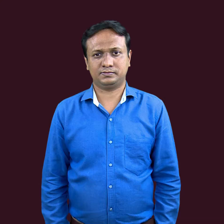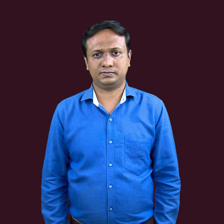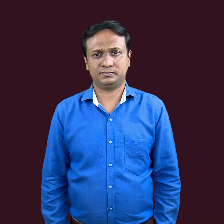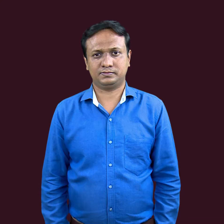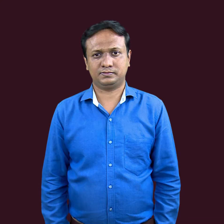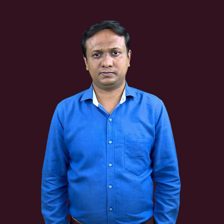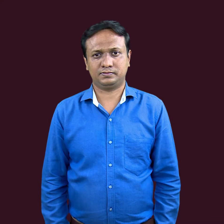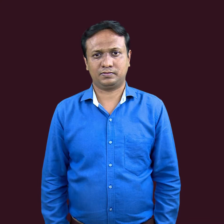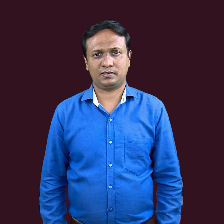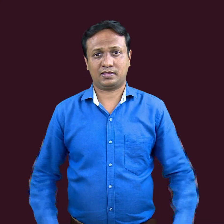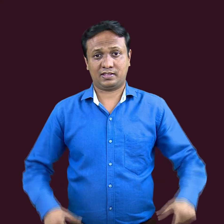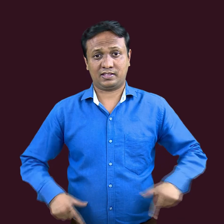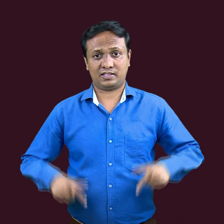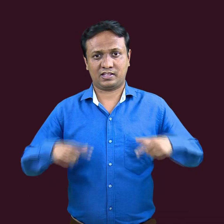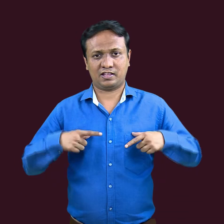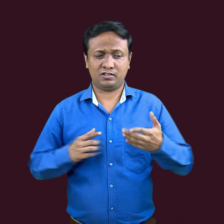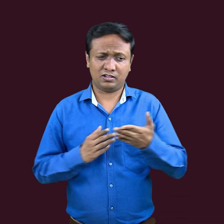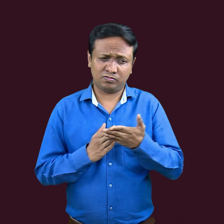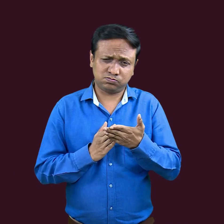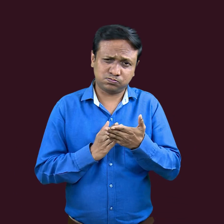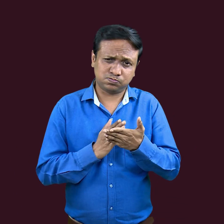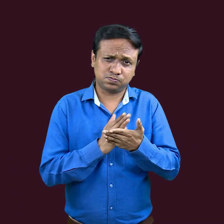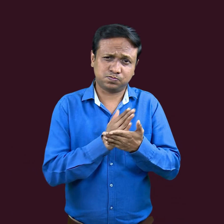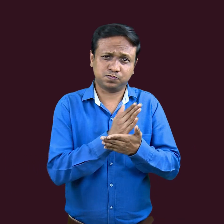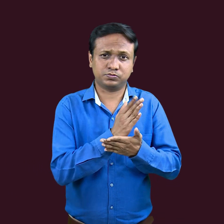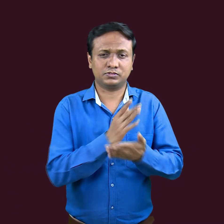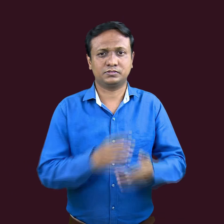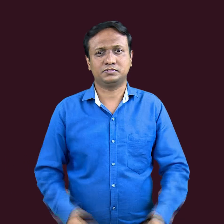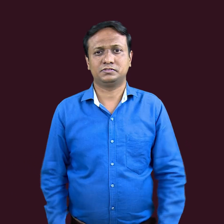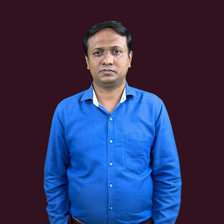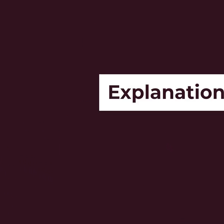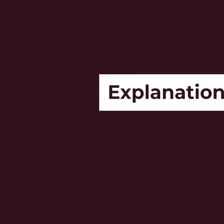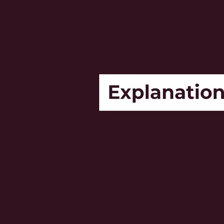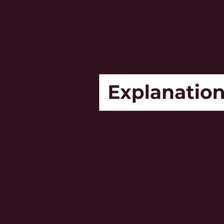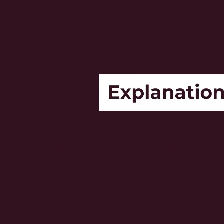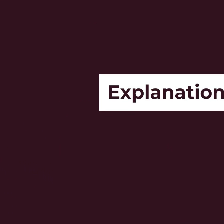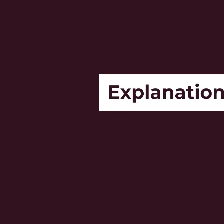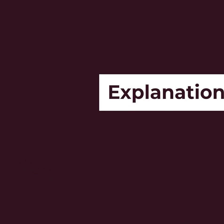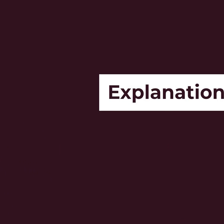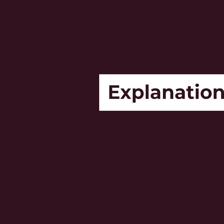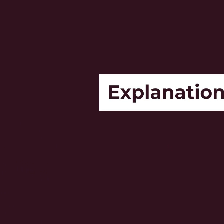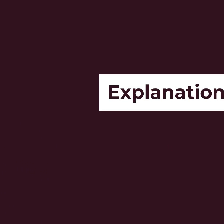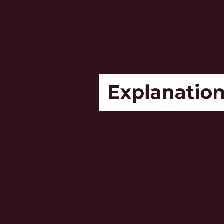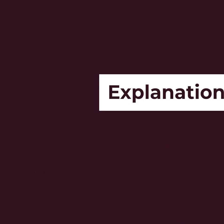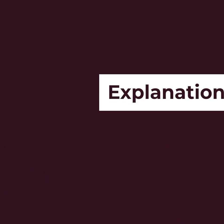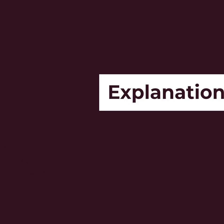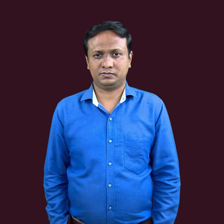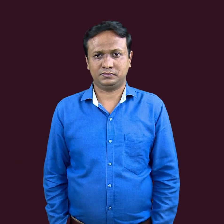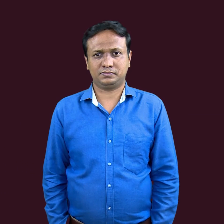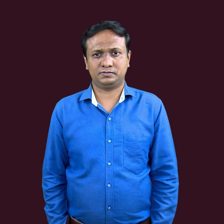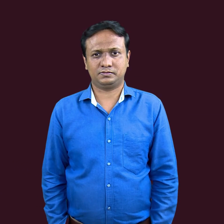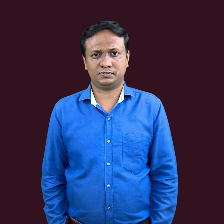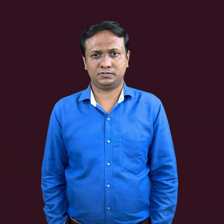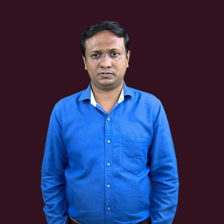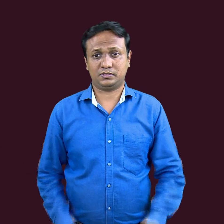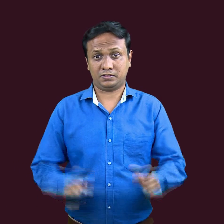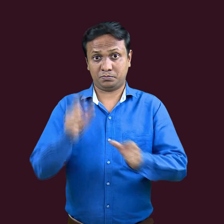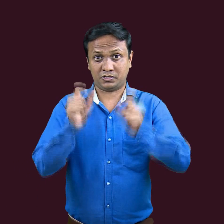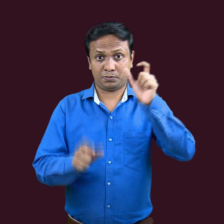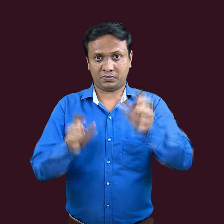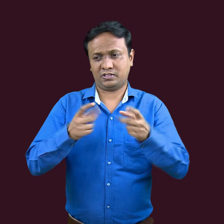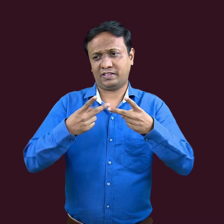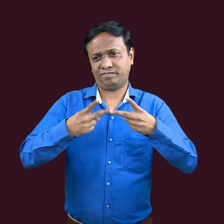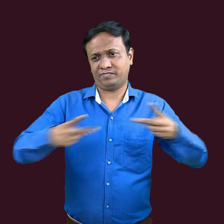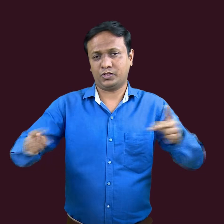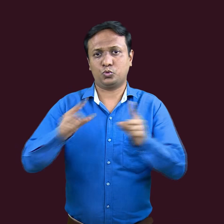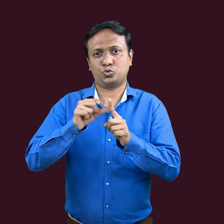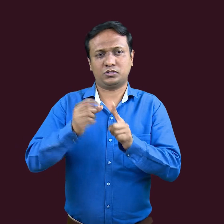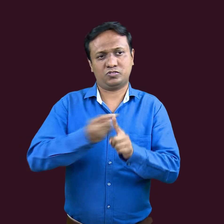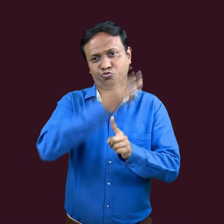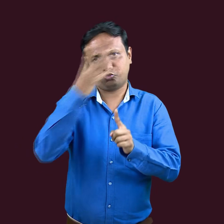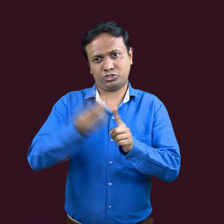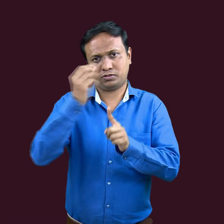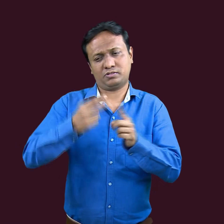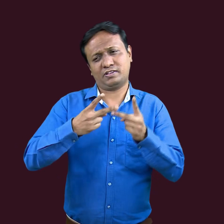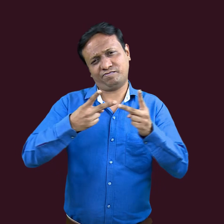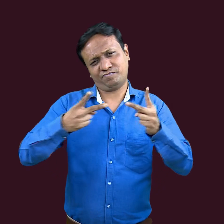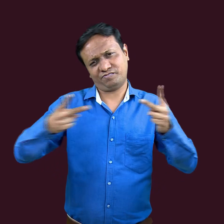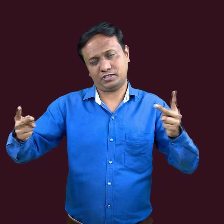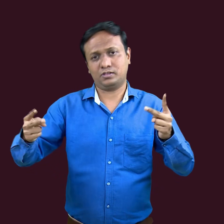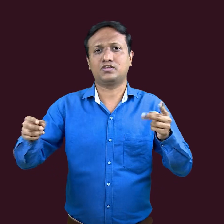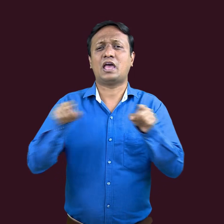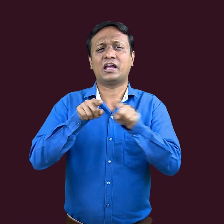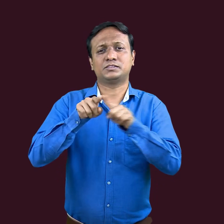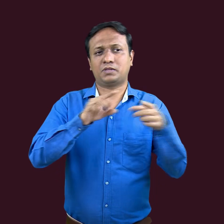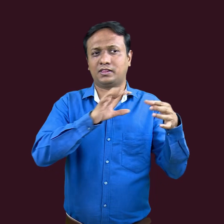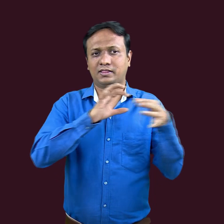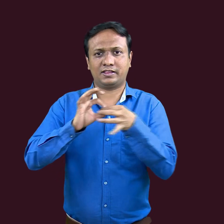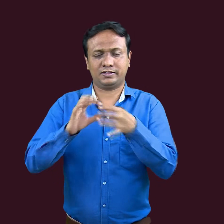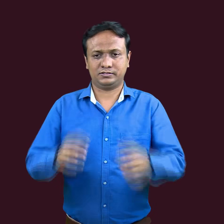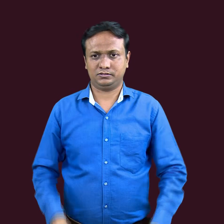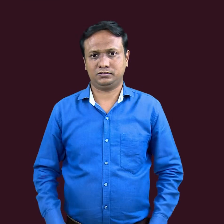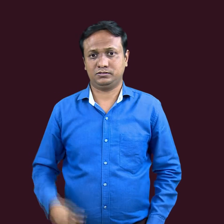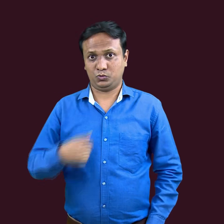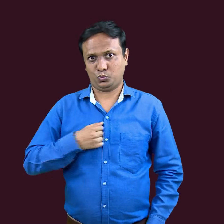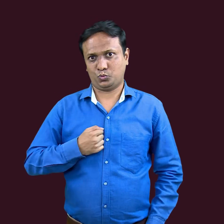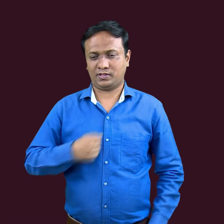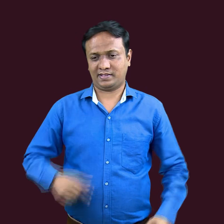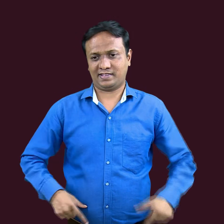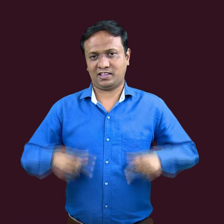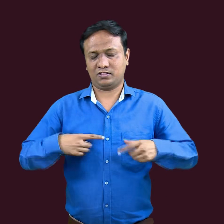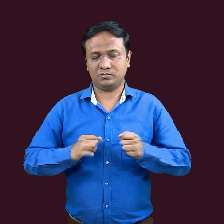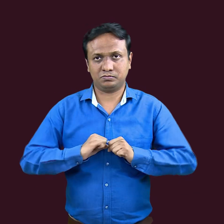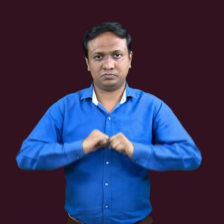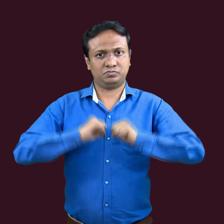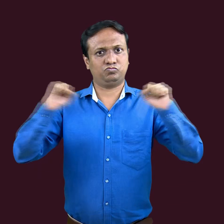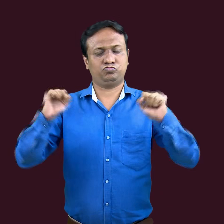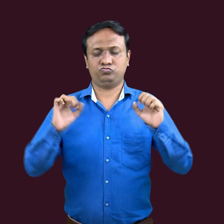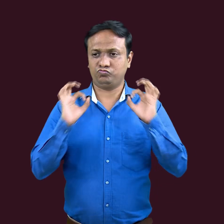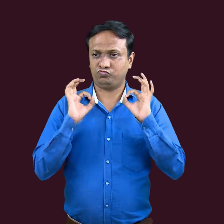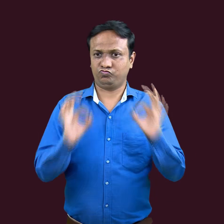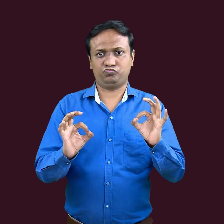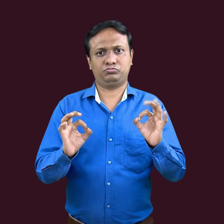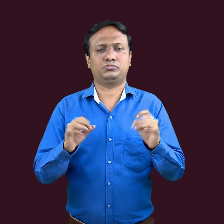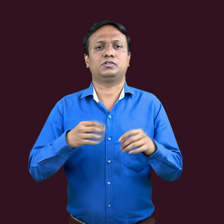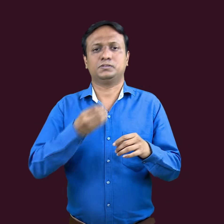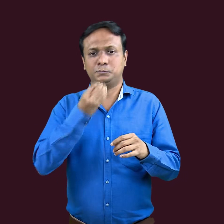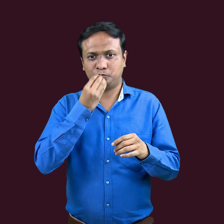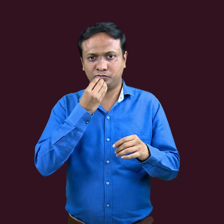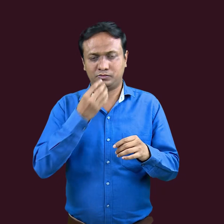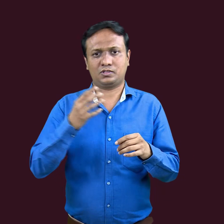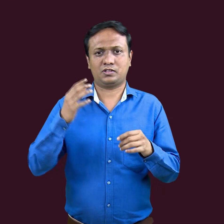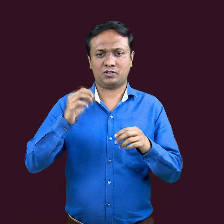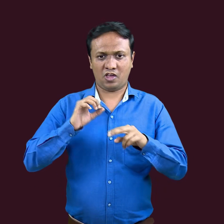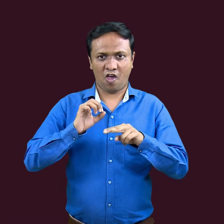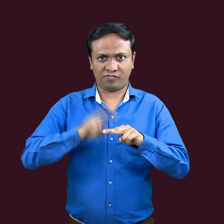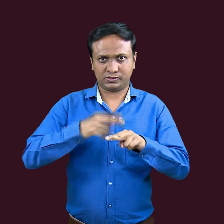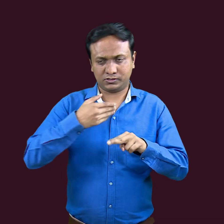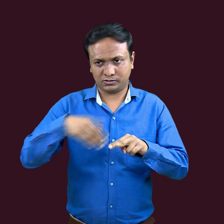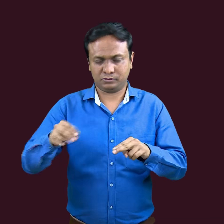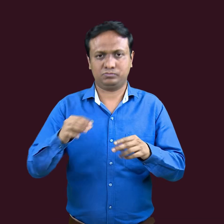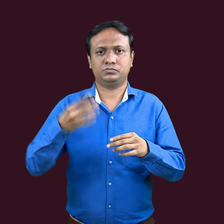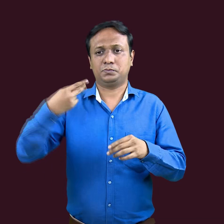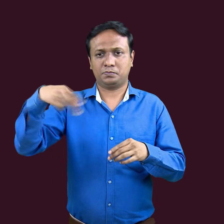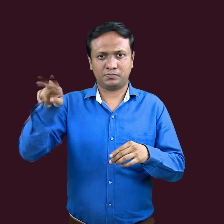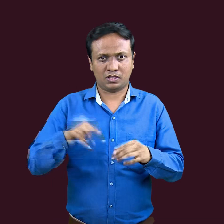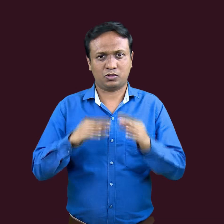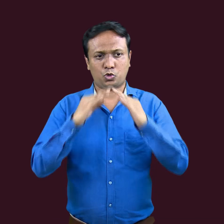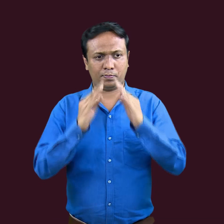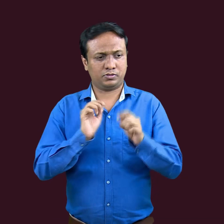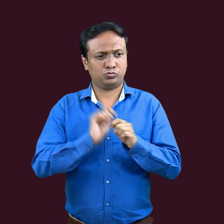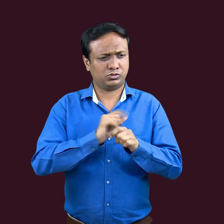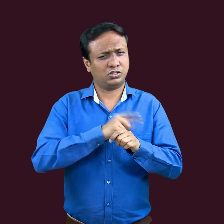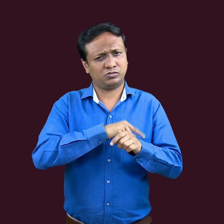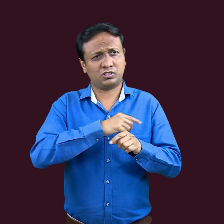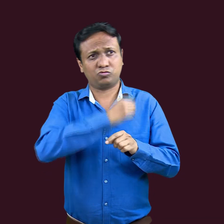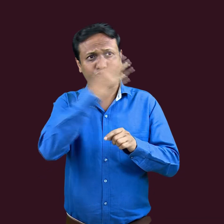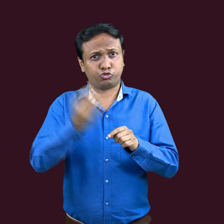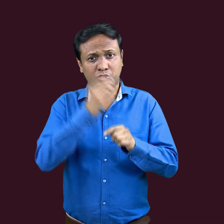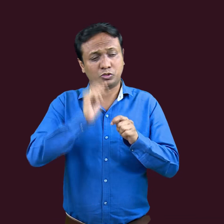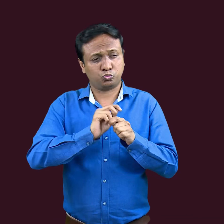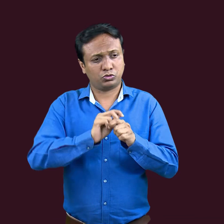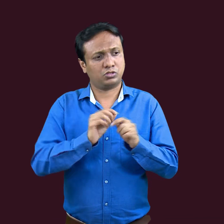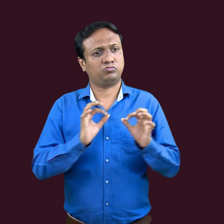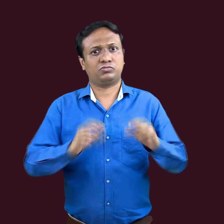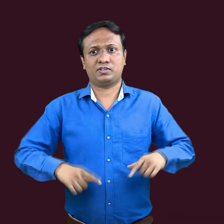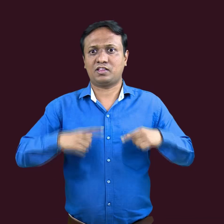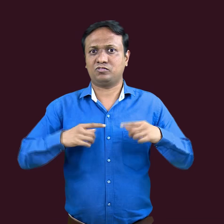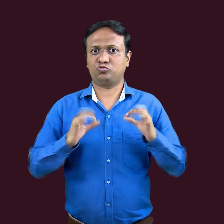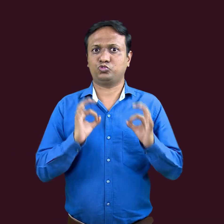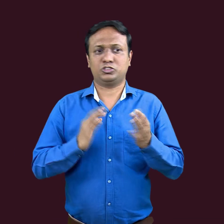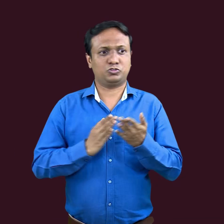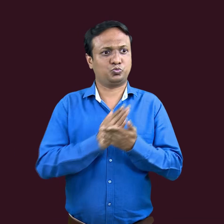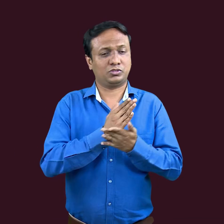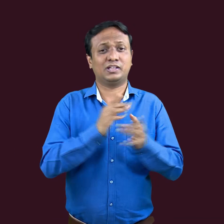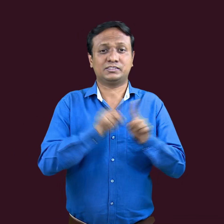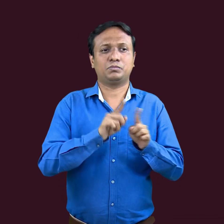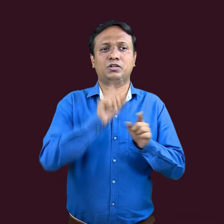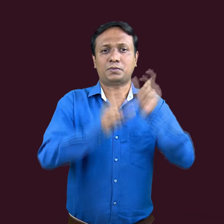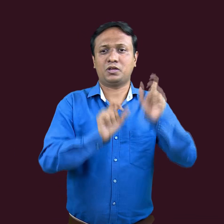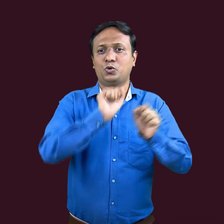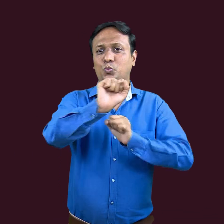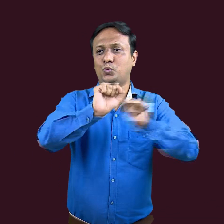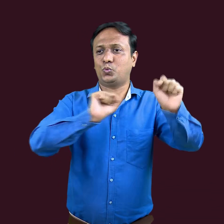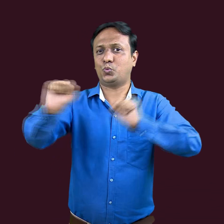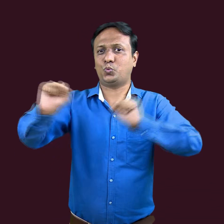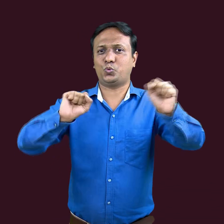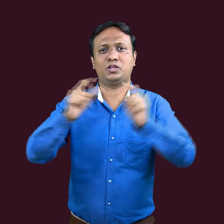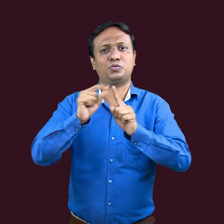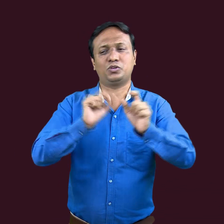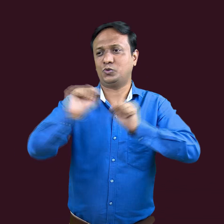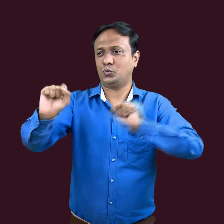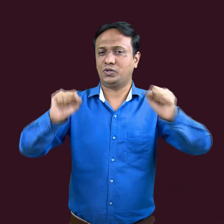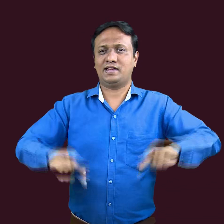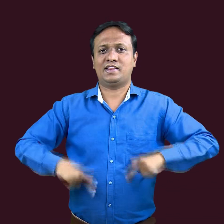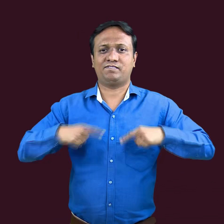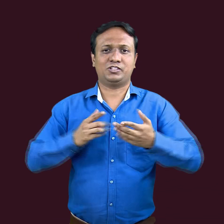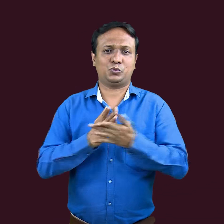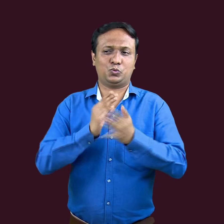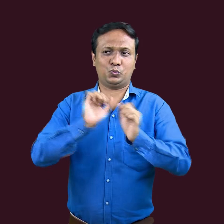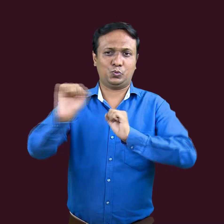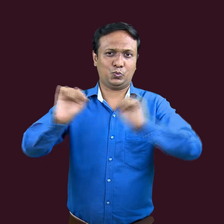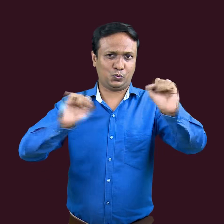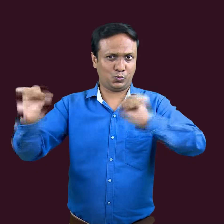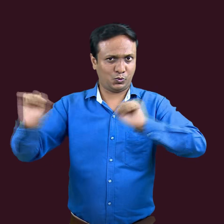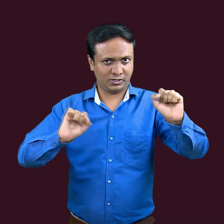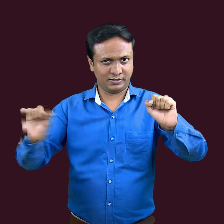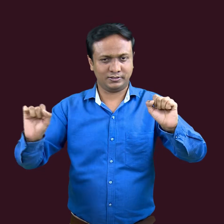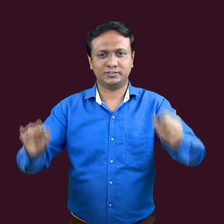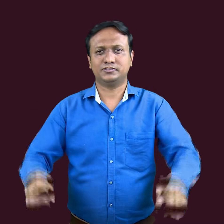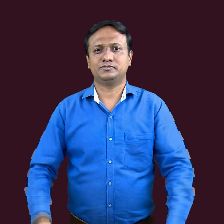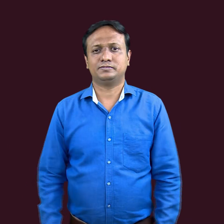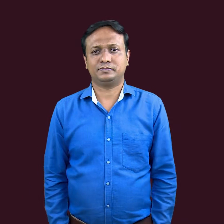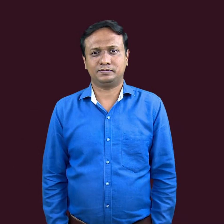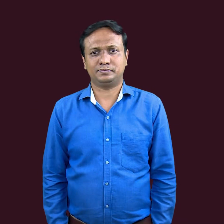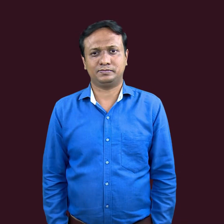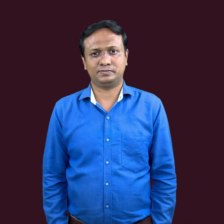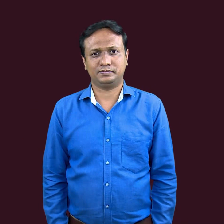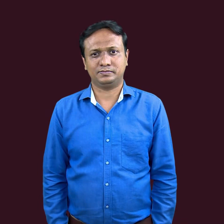Lifestyle